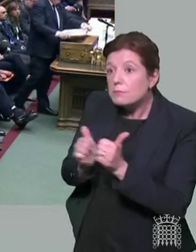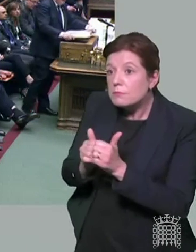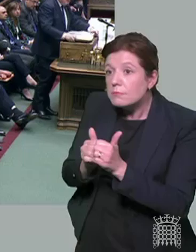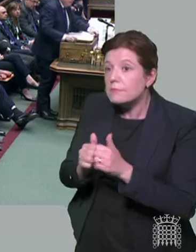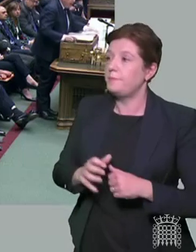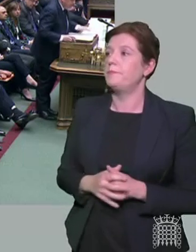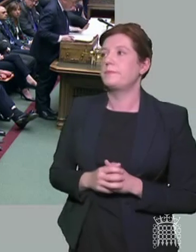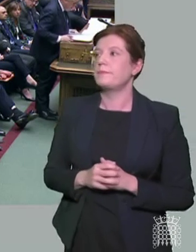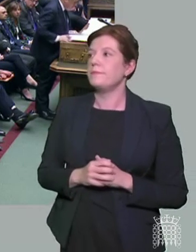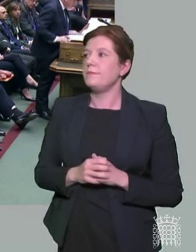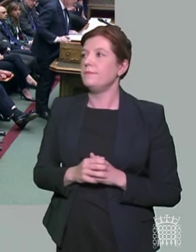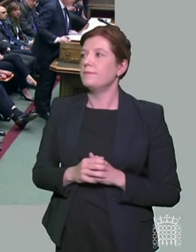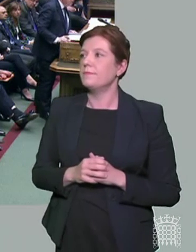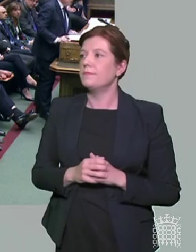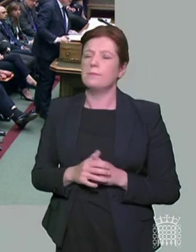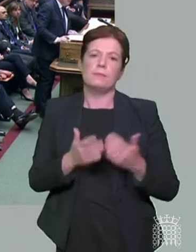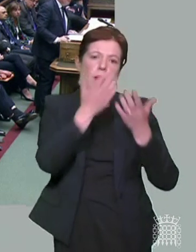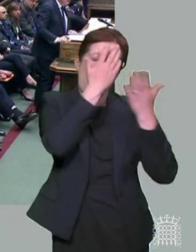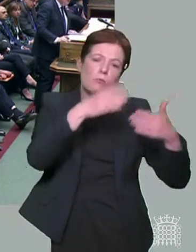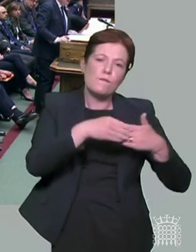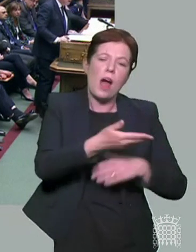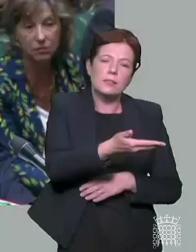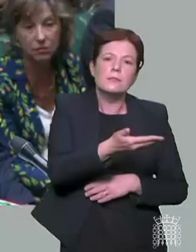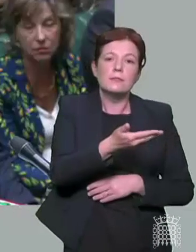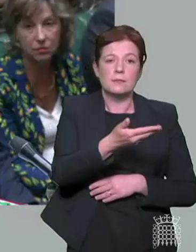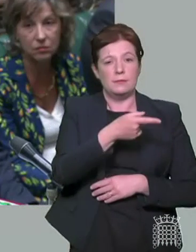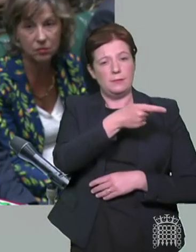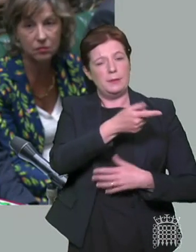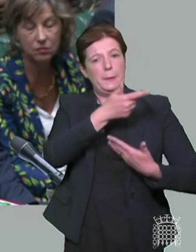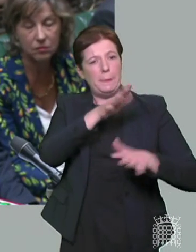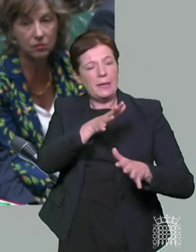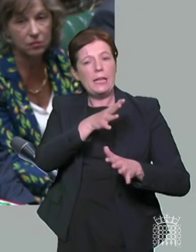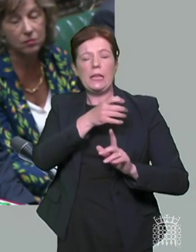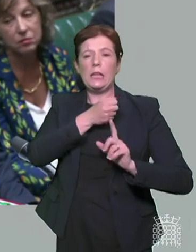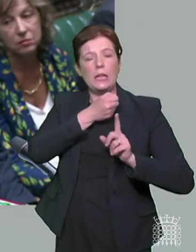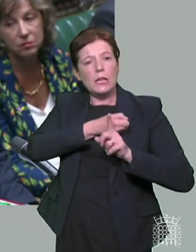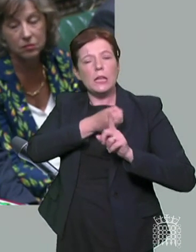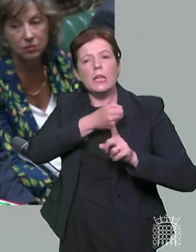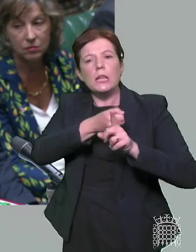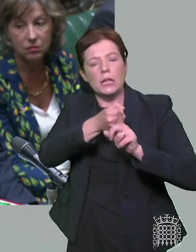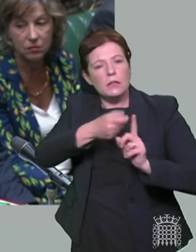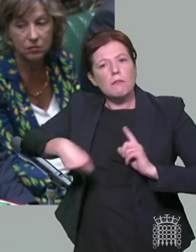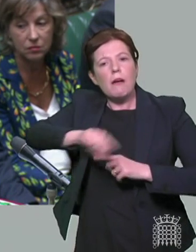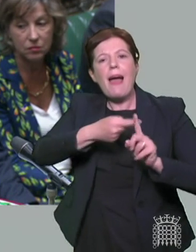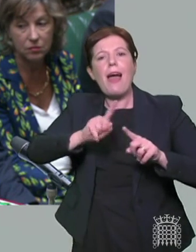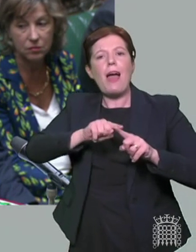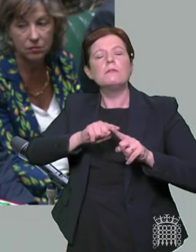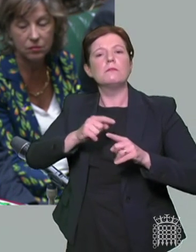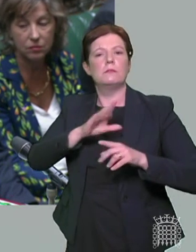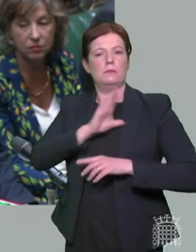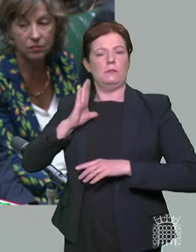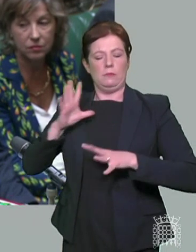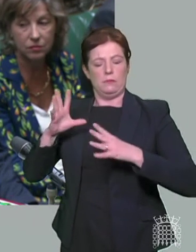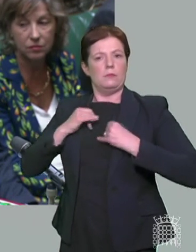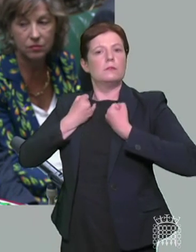I thank my right honourable Friend very much for campaigning on this issue, which I know attracts support across the House.